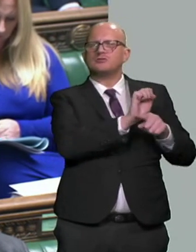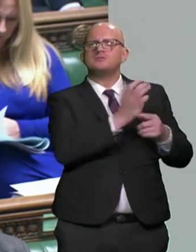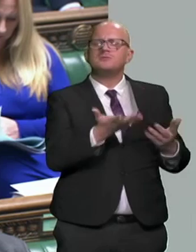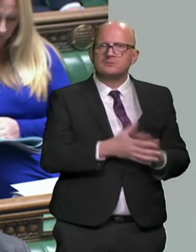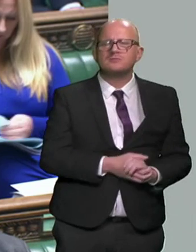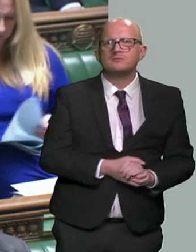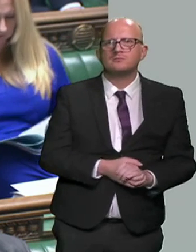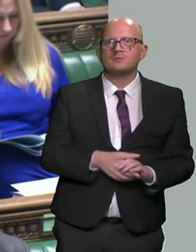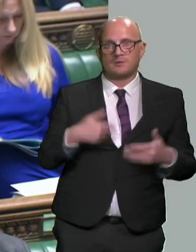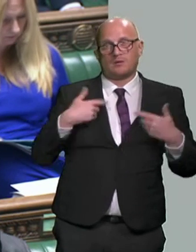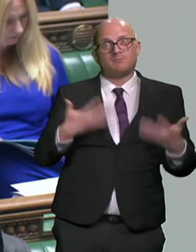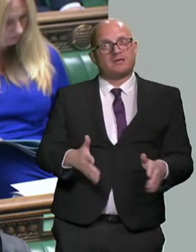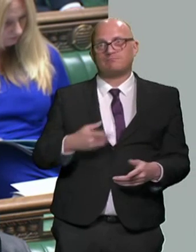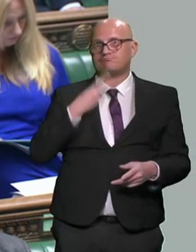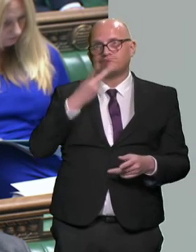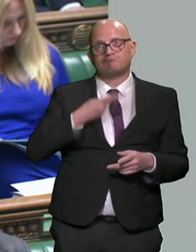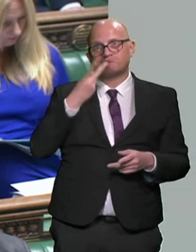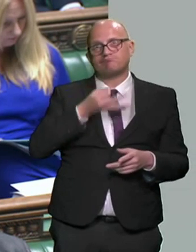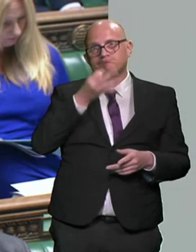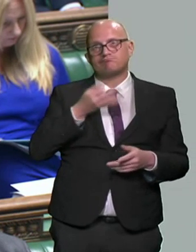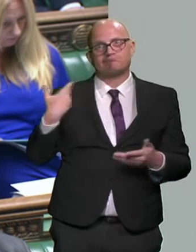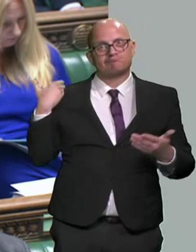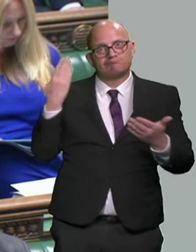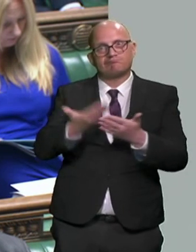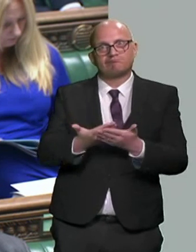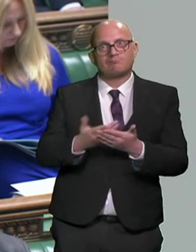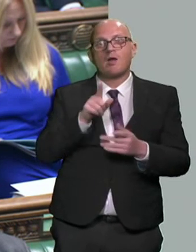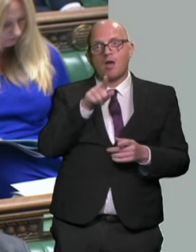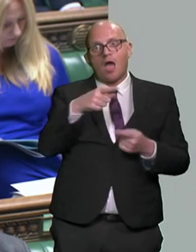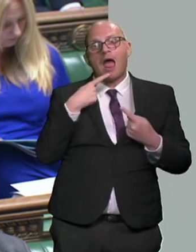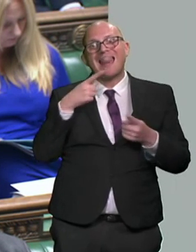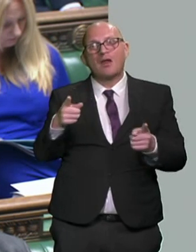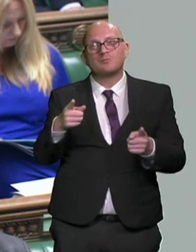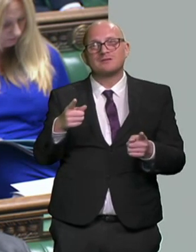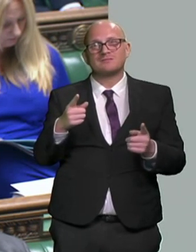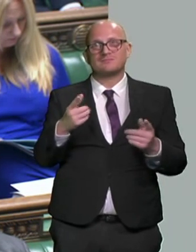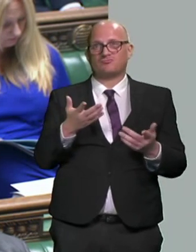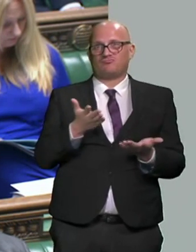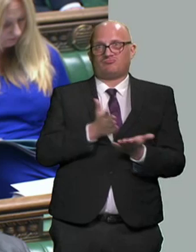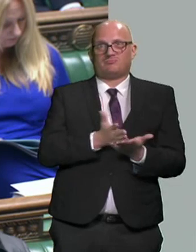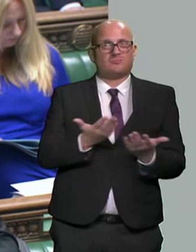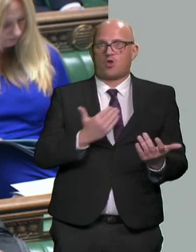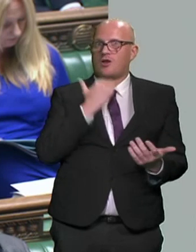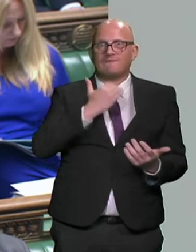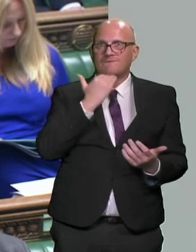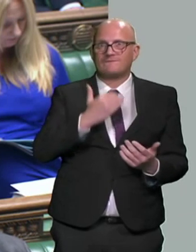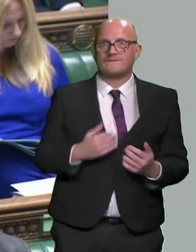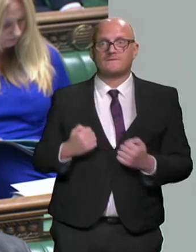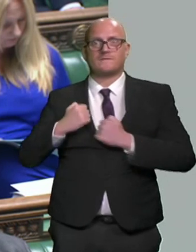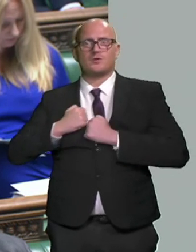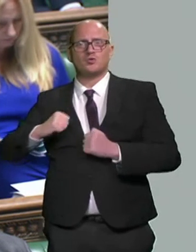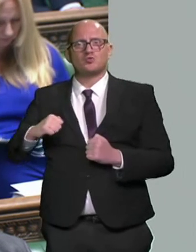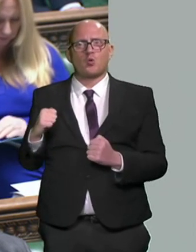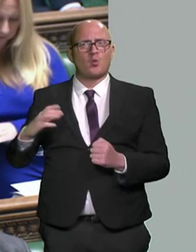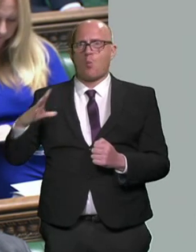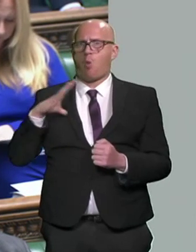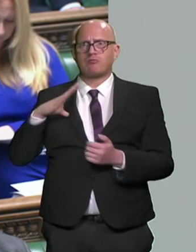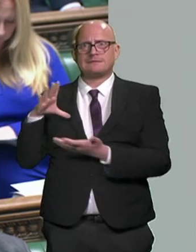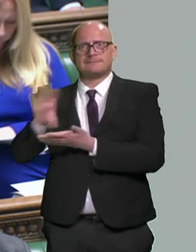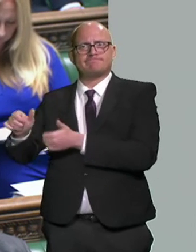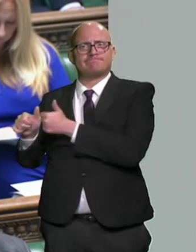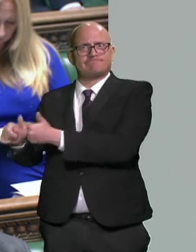However, this paltry announcement does not go nearly far enough and does not even meet the significant home energy interventions that Scotland is making.